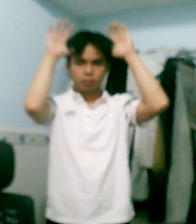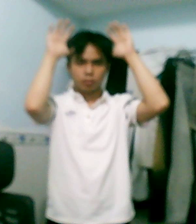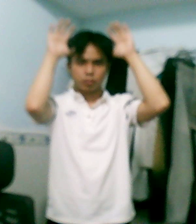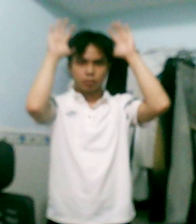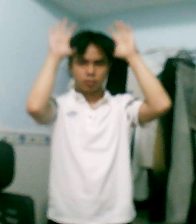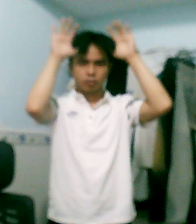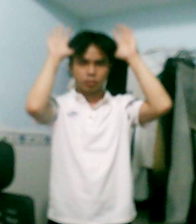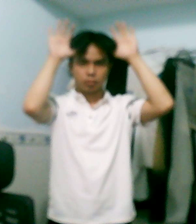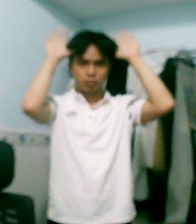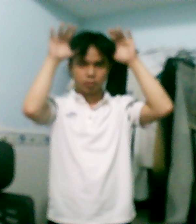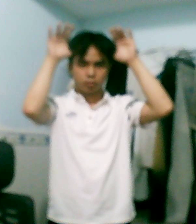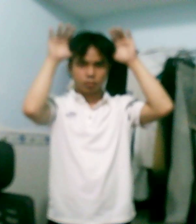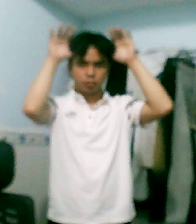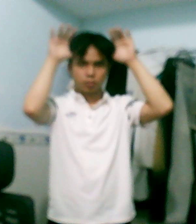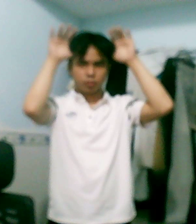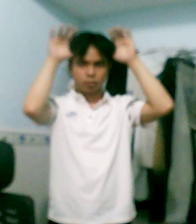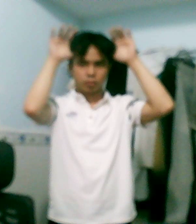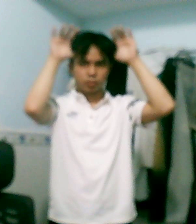cho